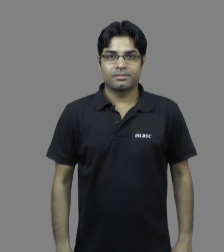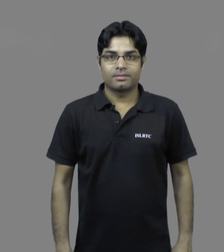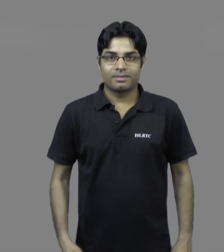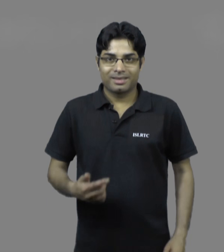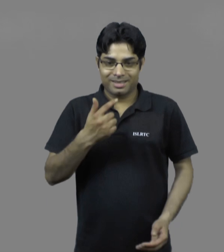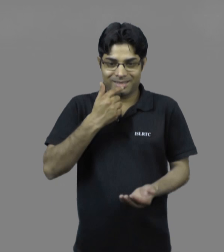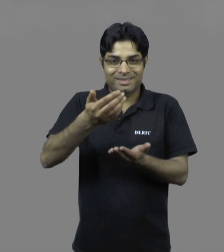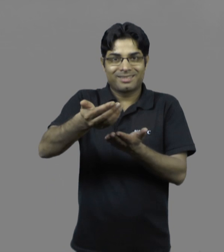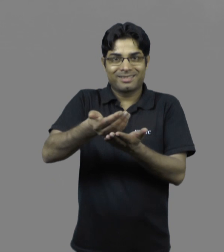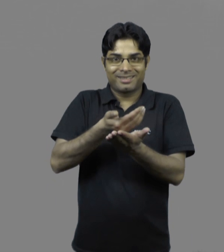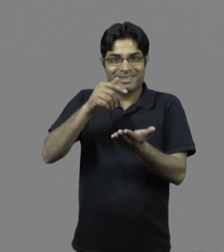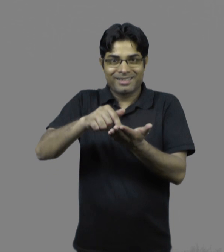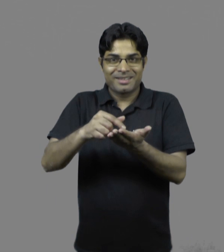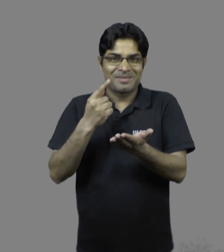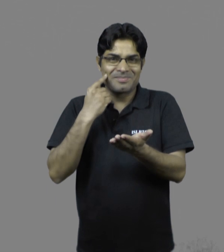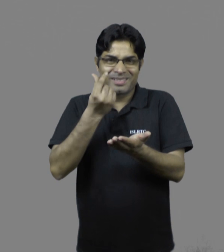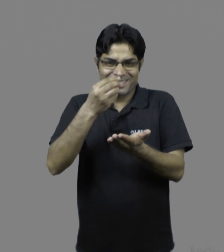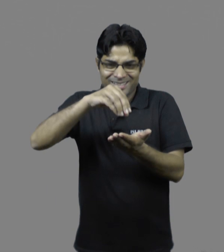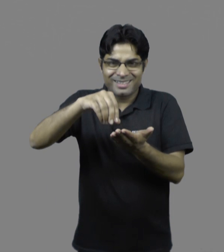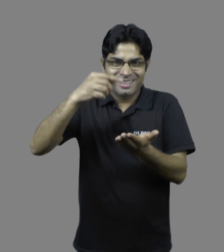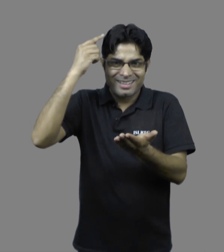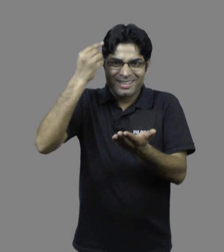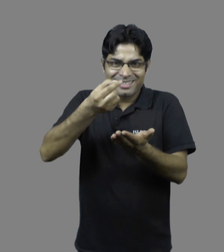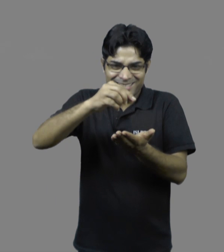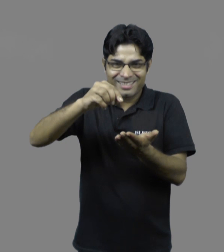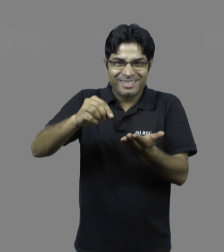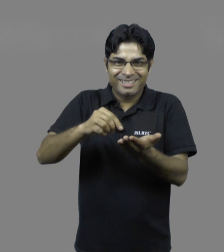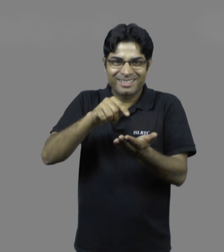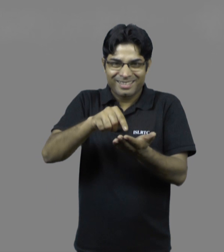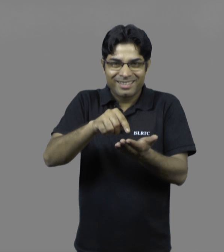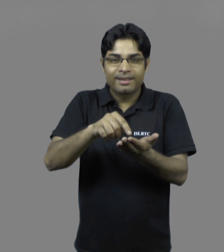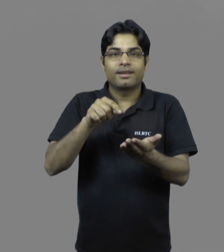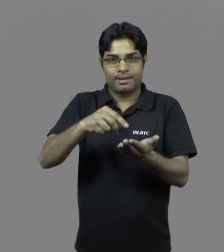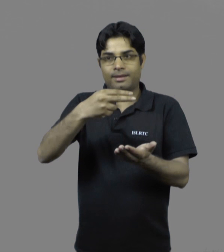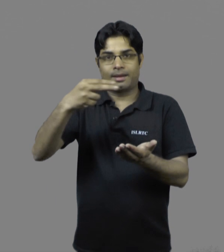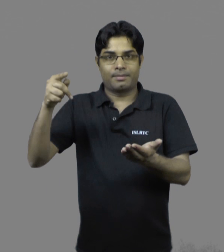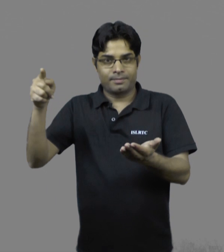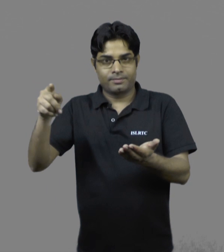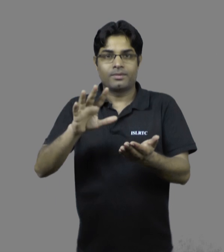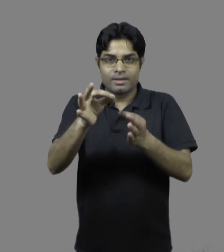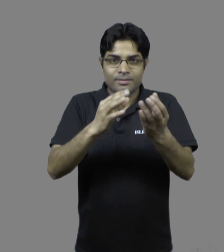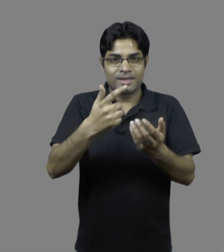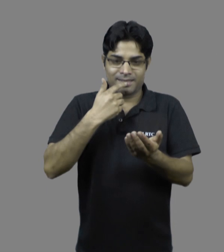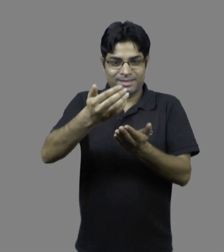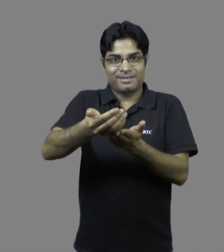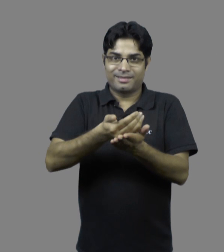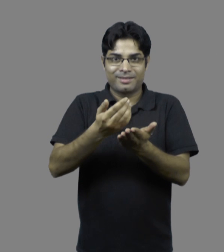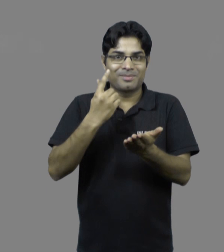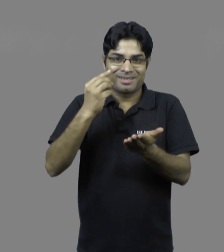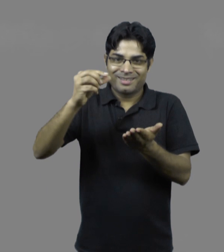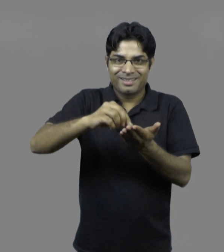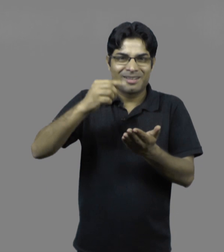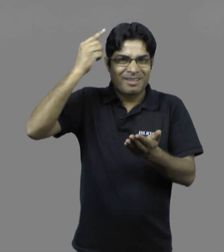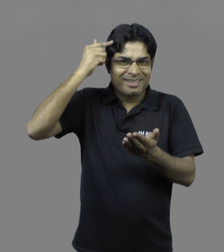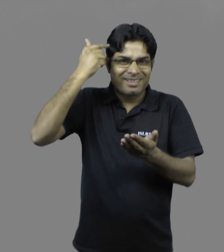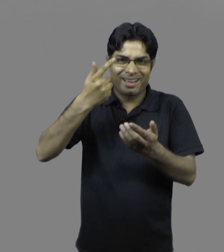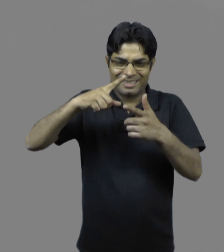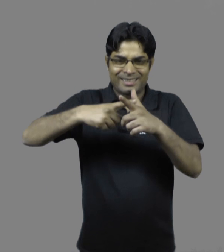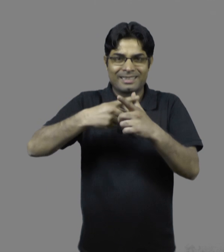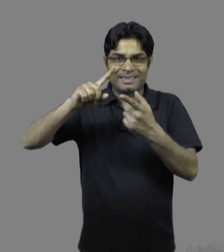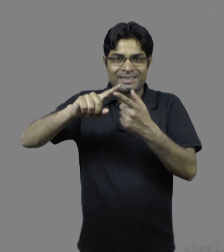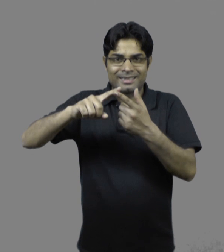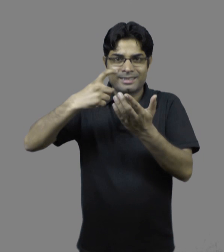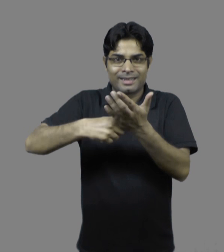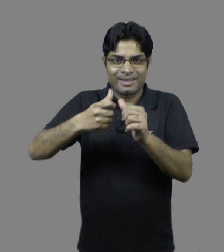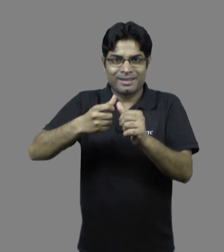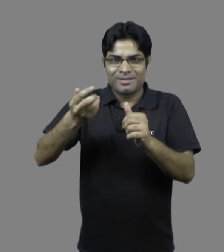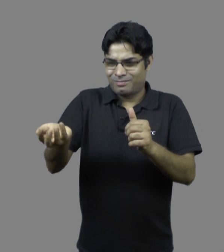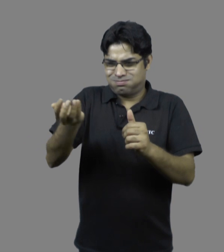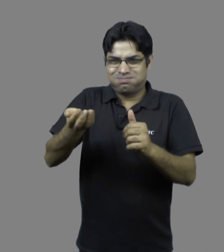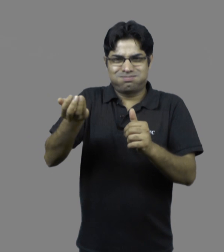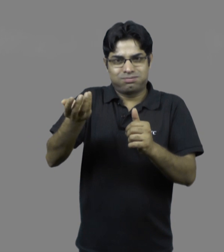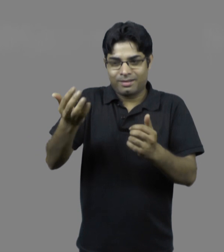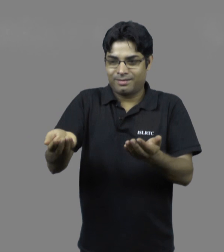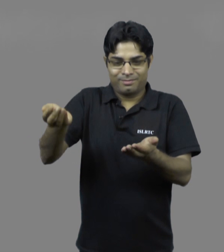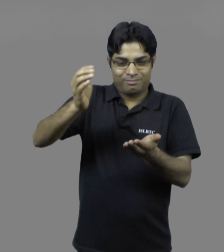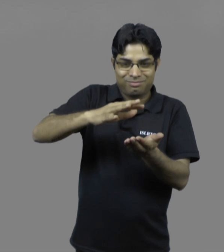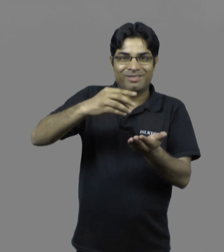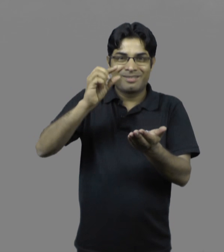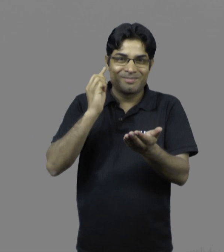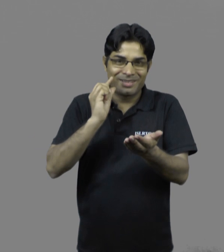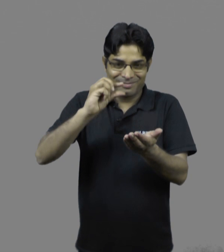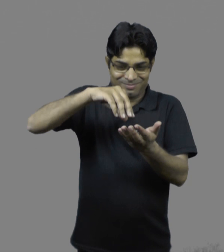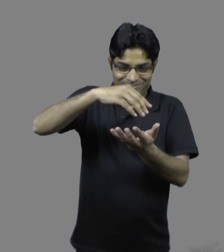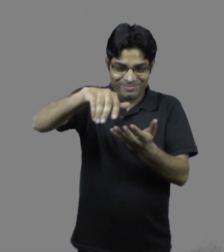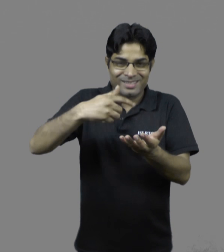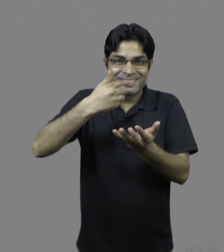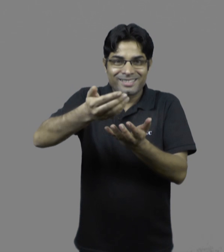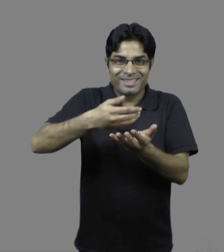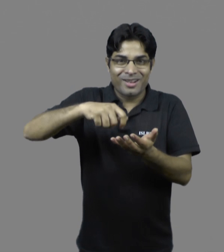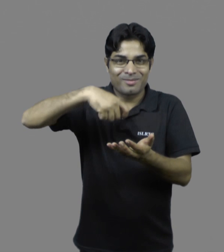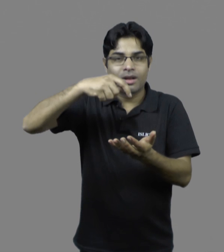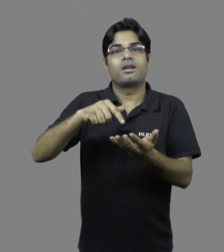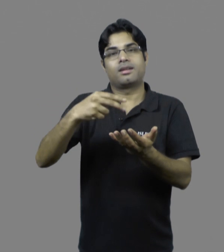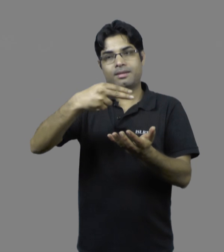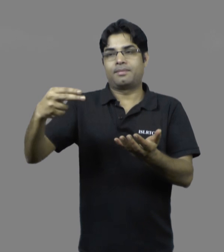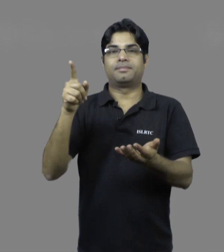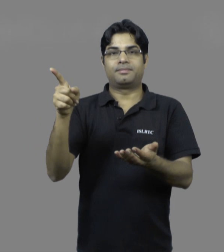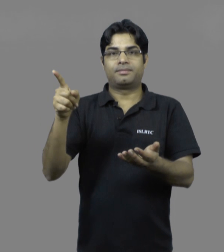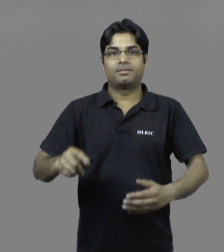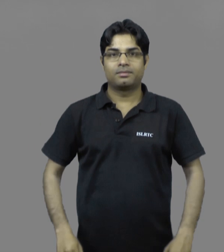Raita (Boondi)